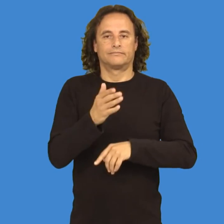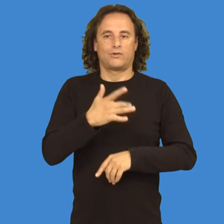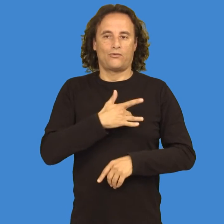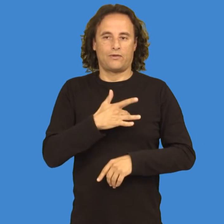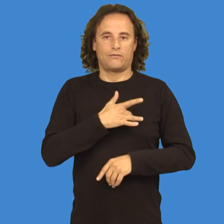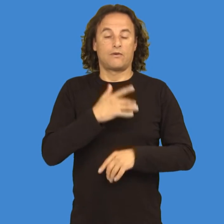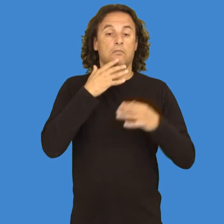corazón